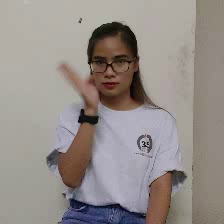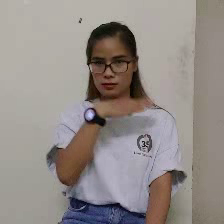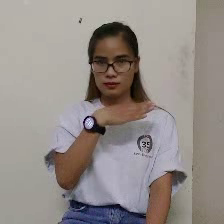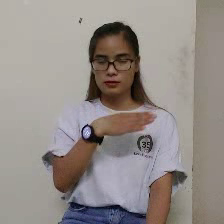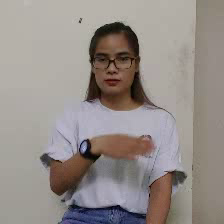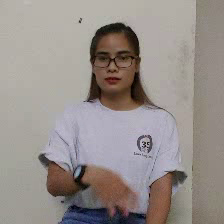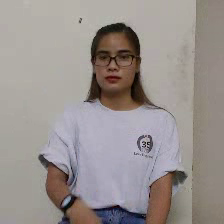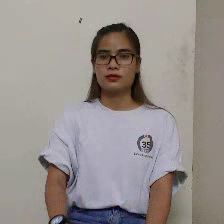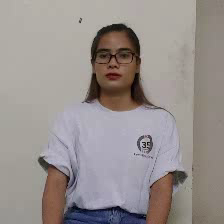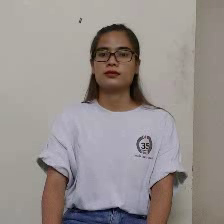Nói xấu